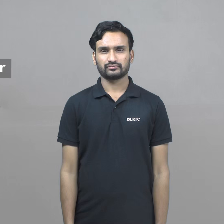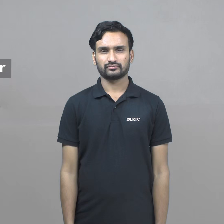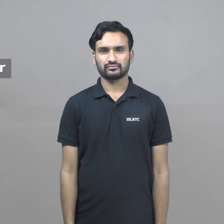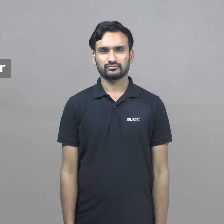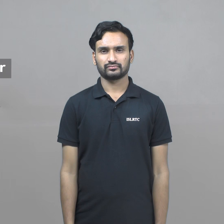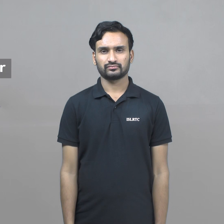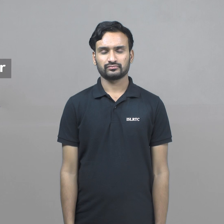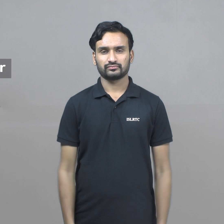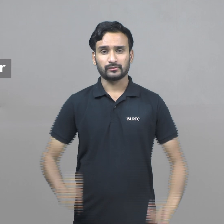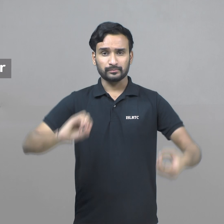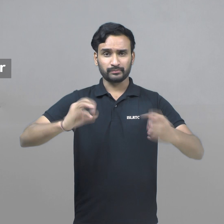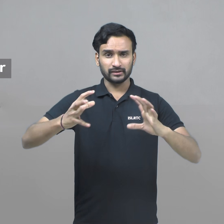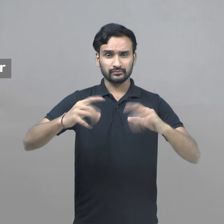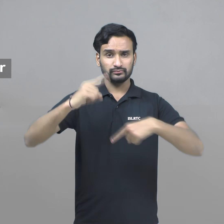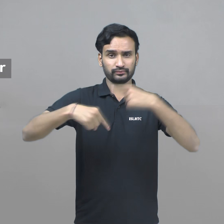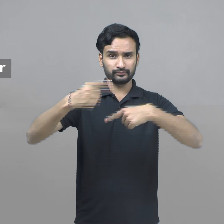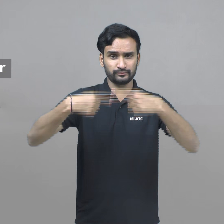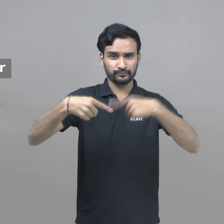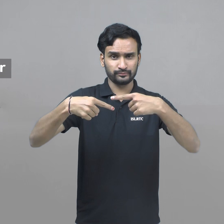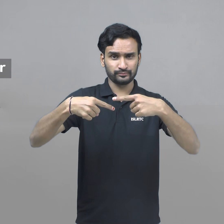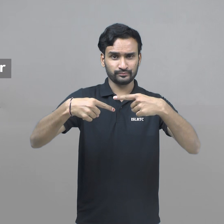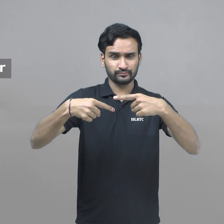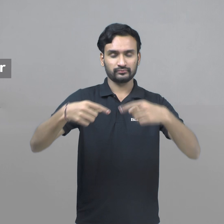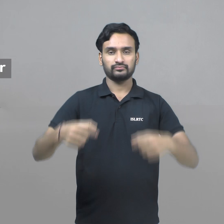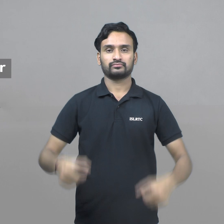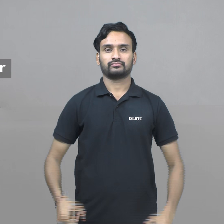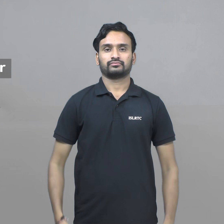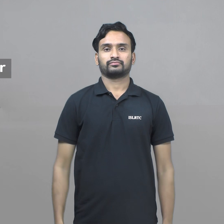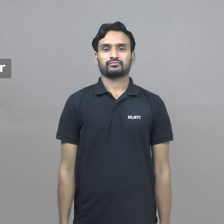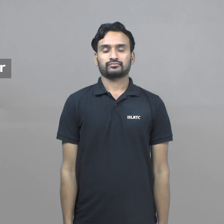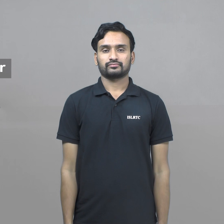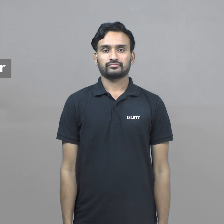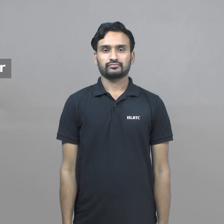Motor